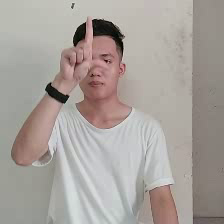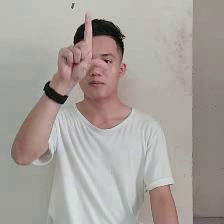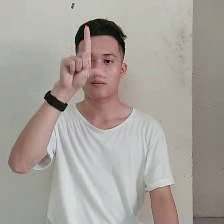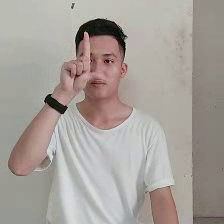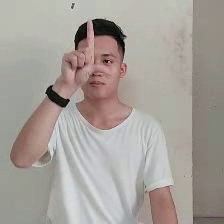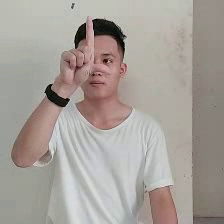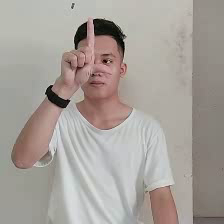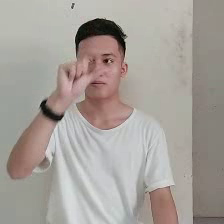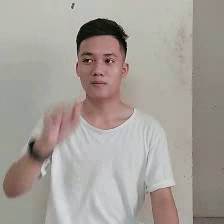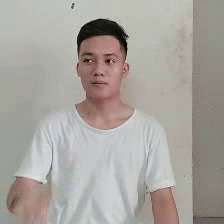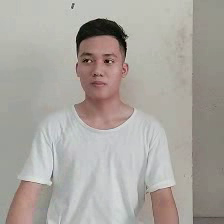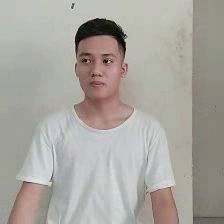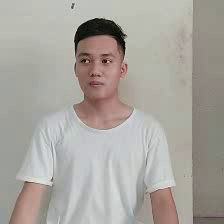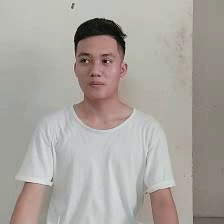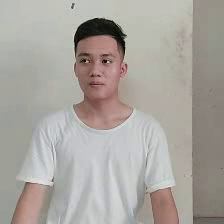Lo lắng